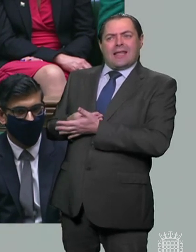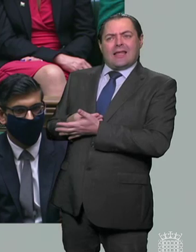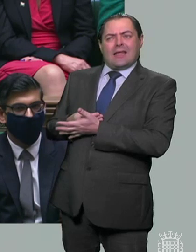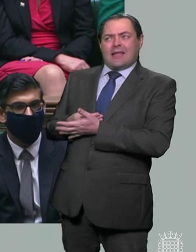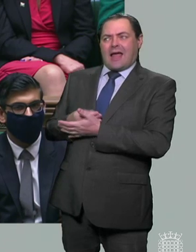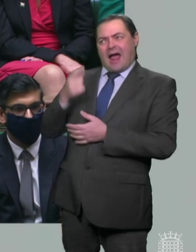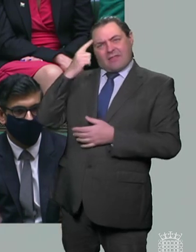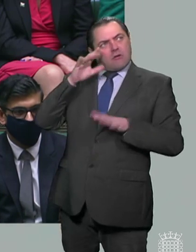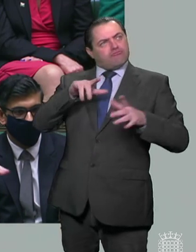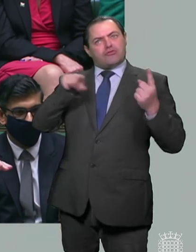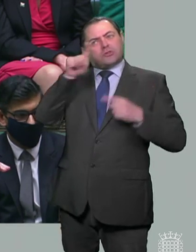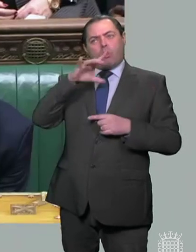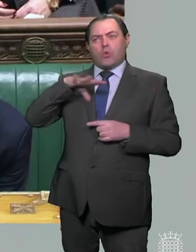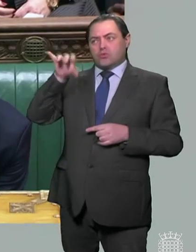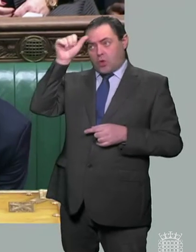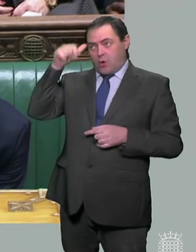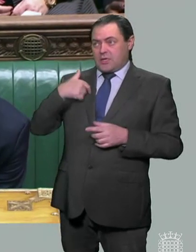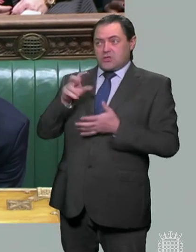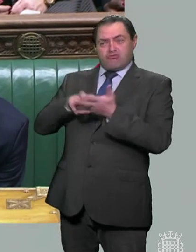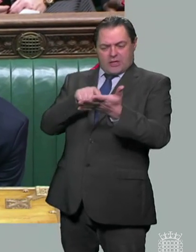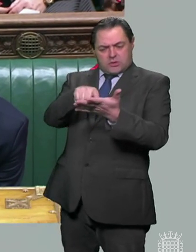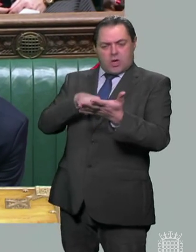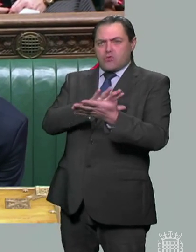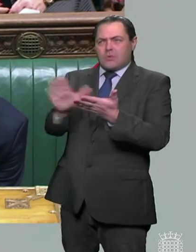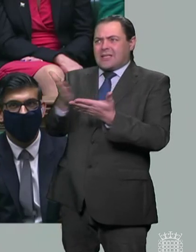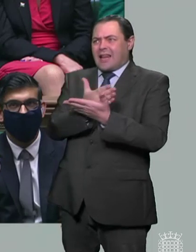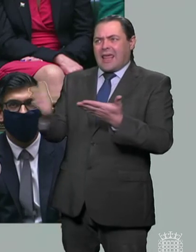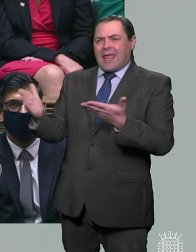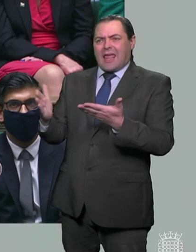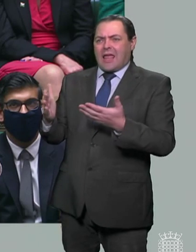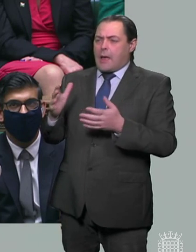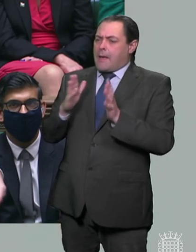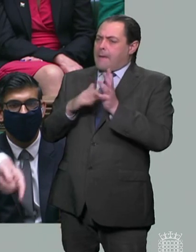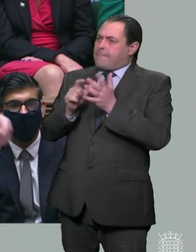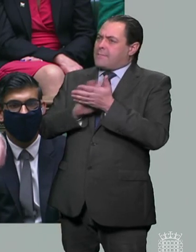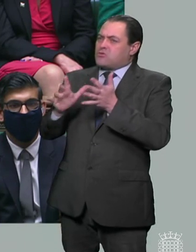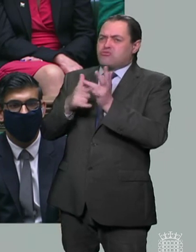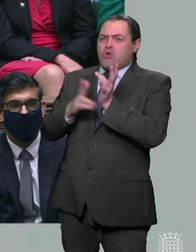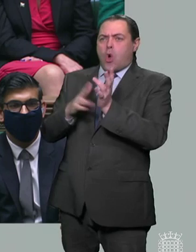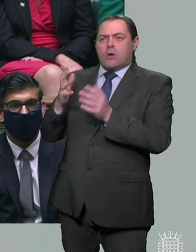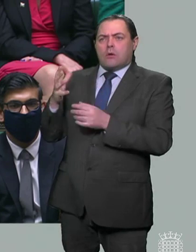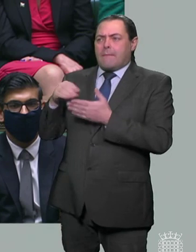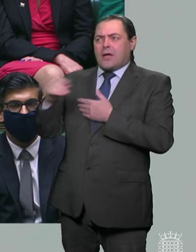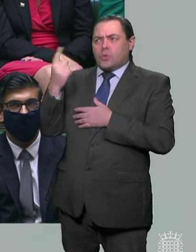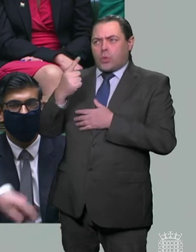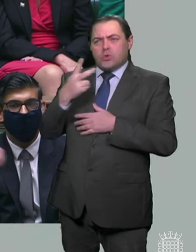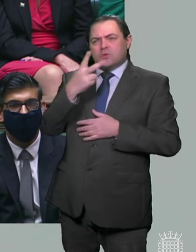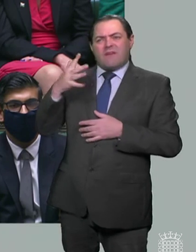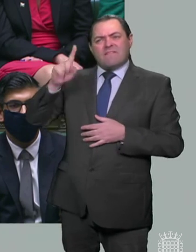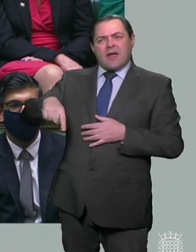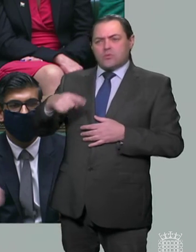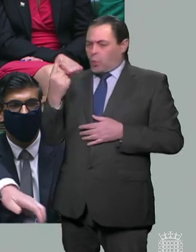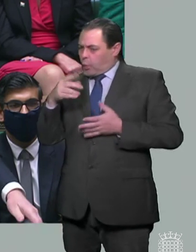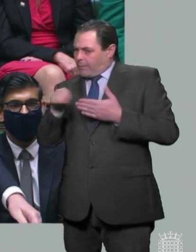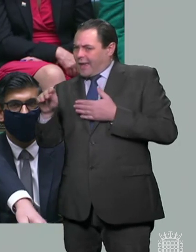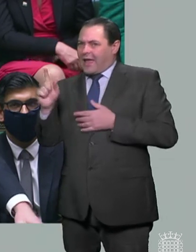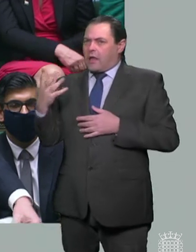What I think the nation wants to know, because his register is incomplete, is who paid Mishcon de Reya and who paid the £25,000?